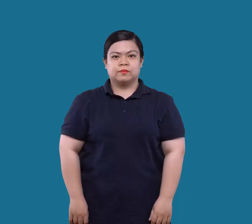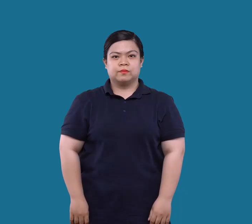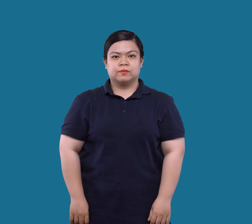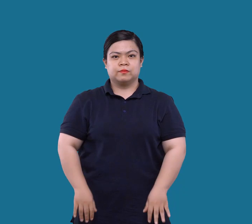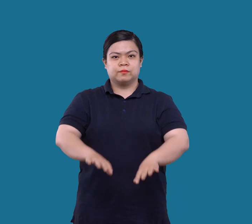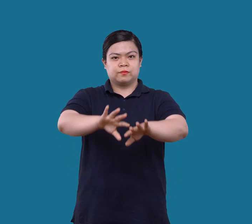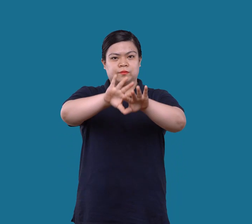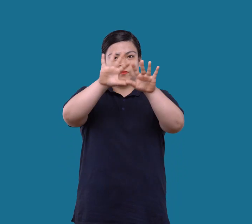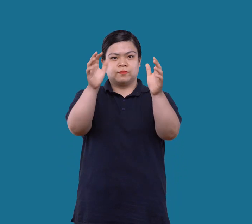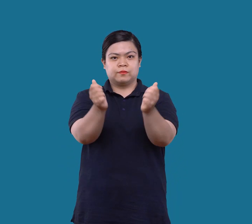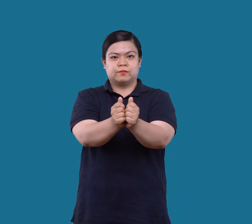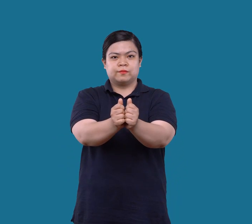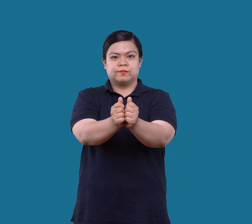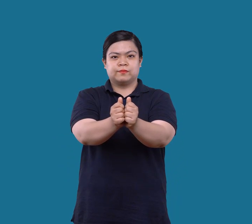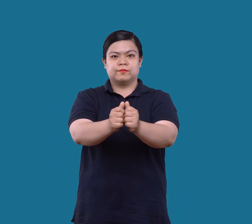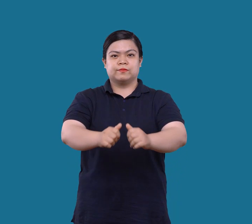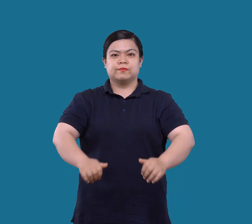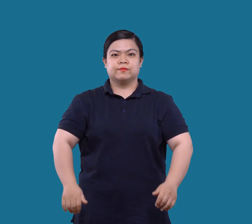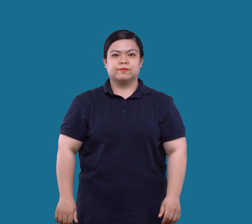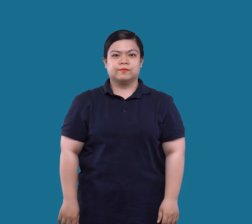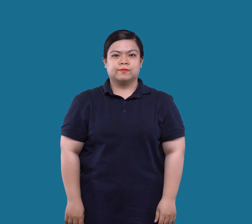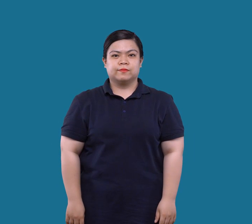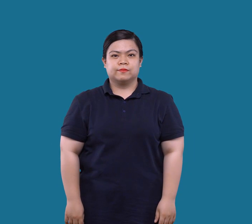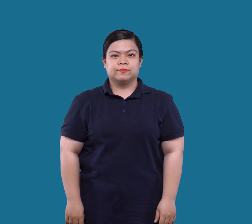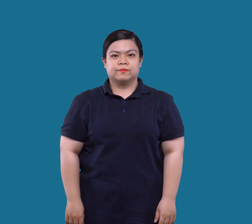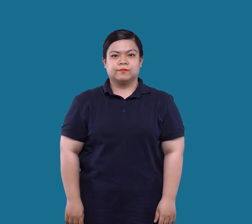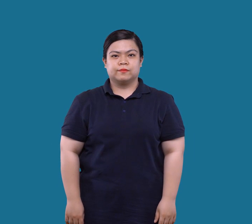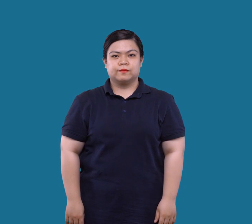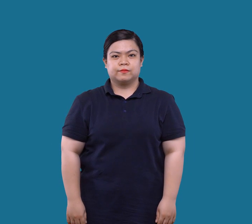tổng hợp